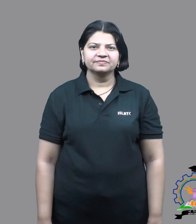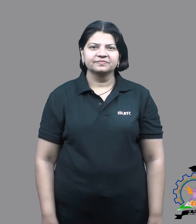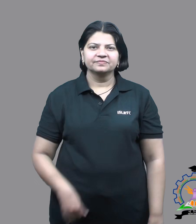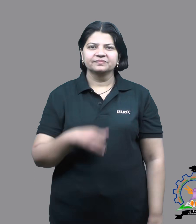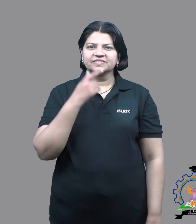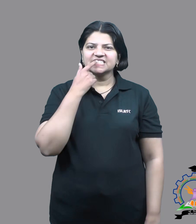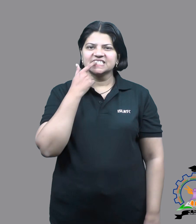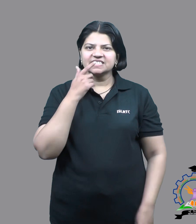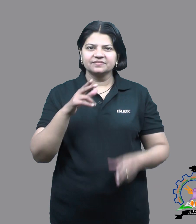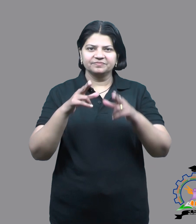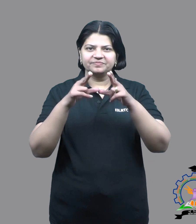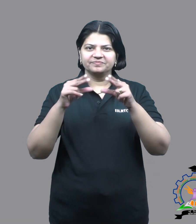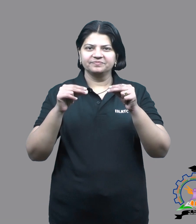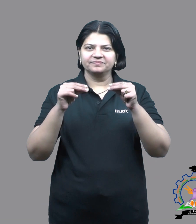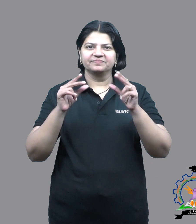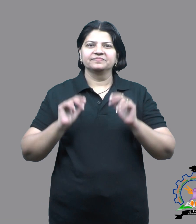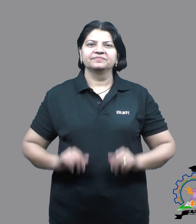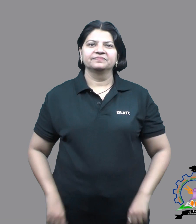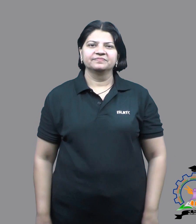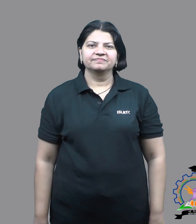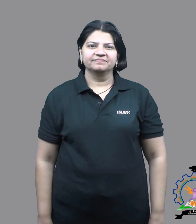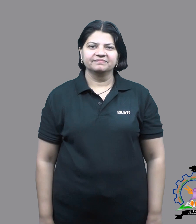Sandwich